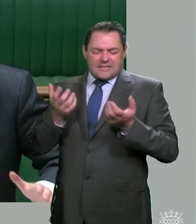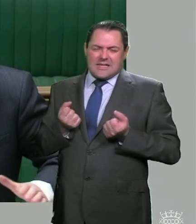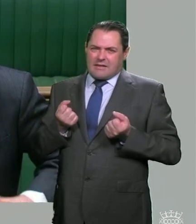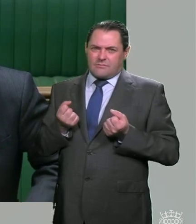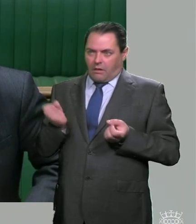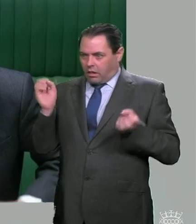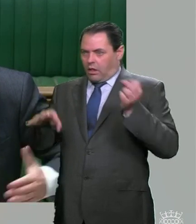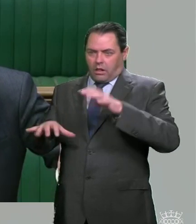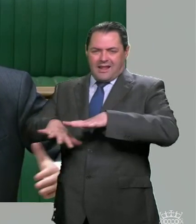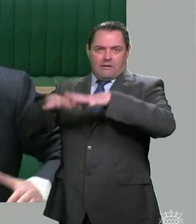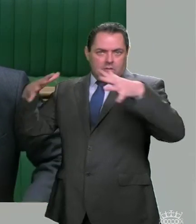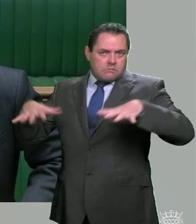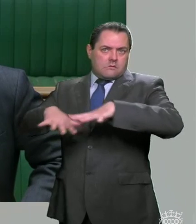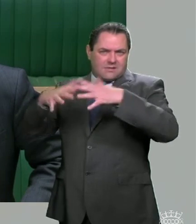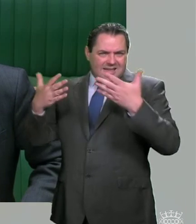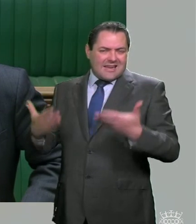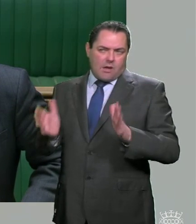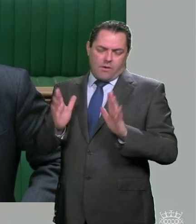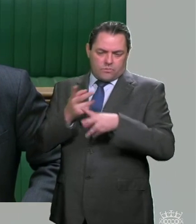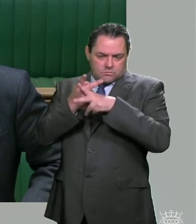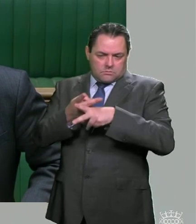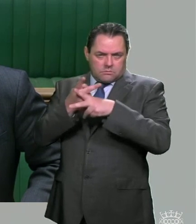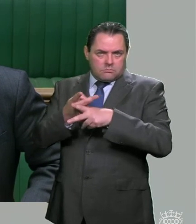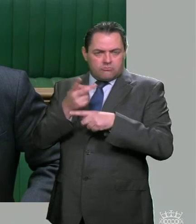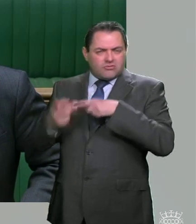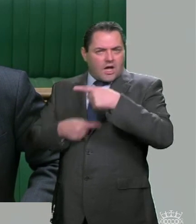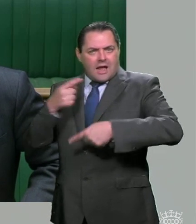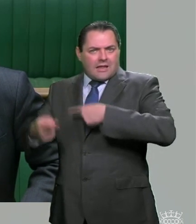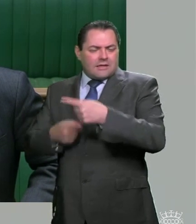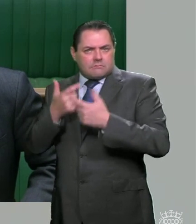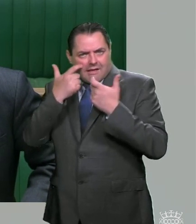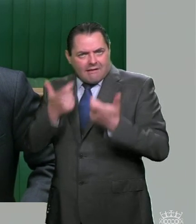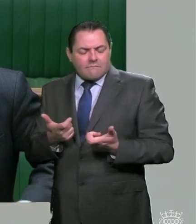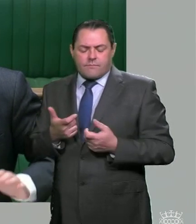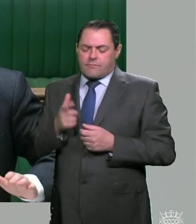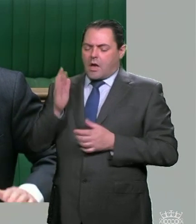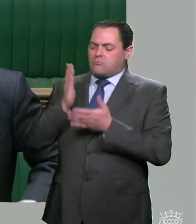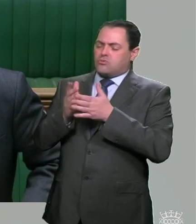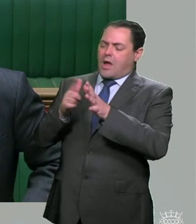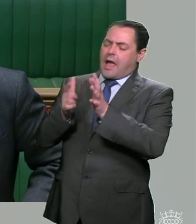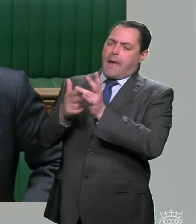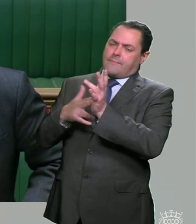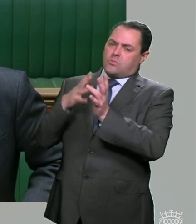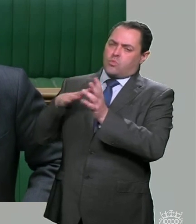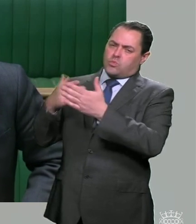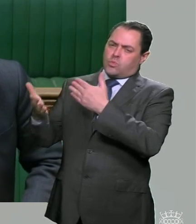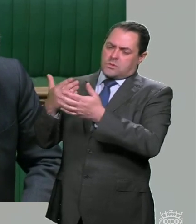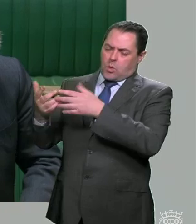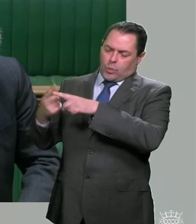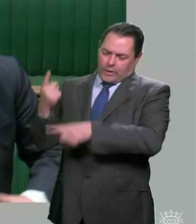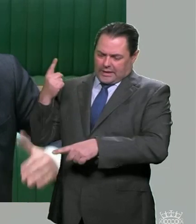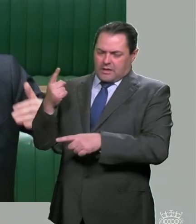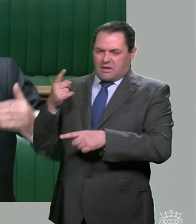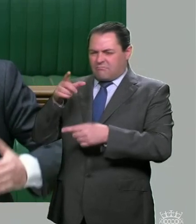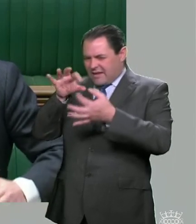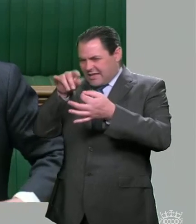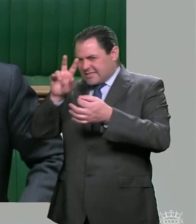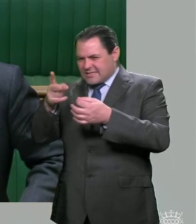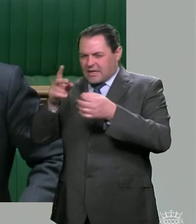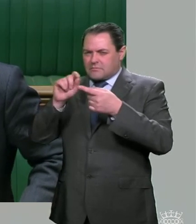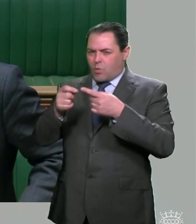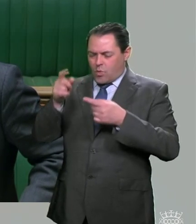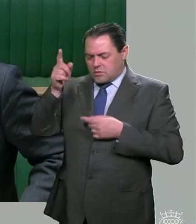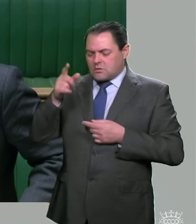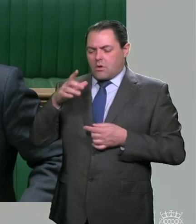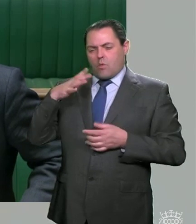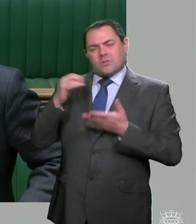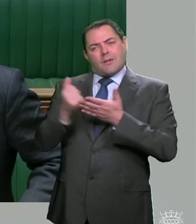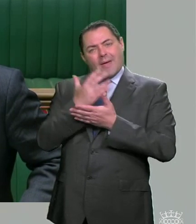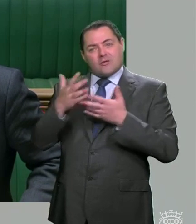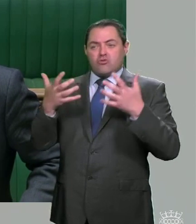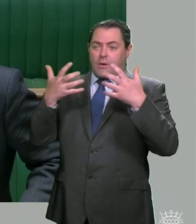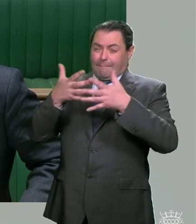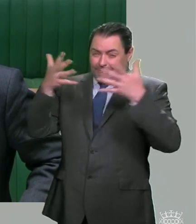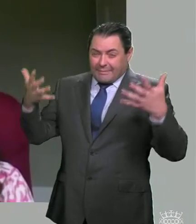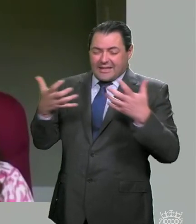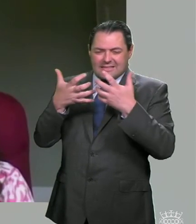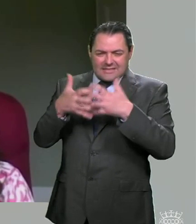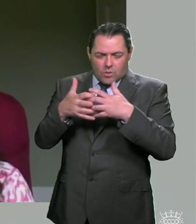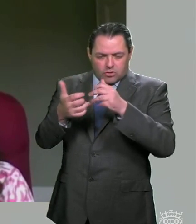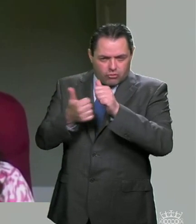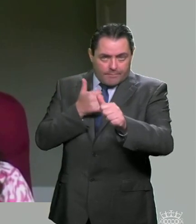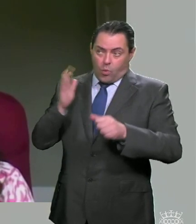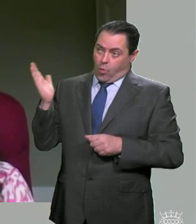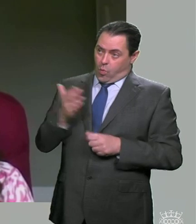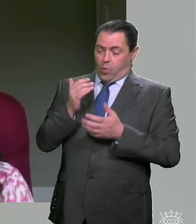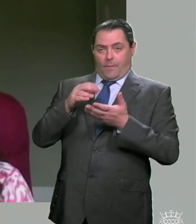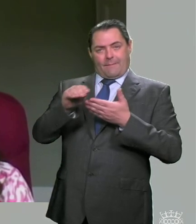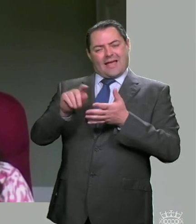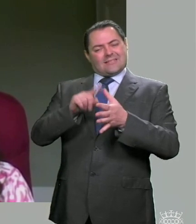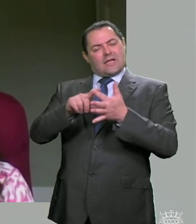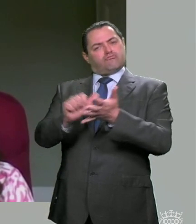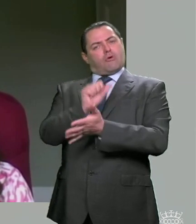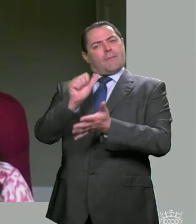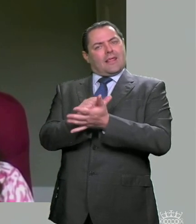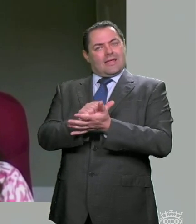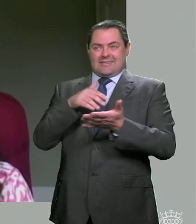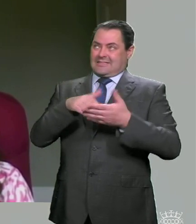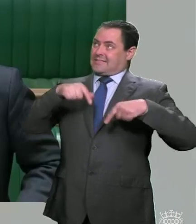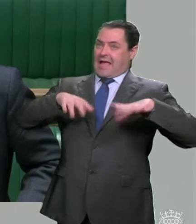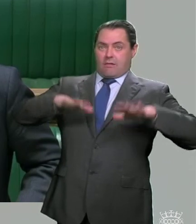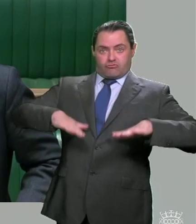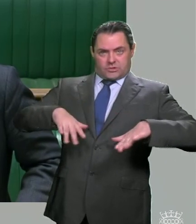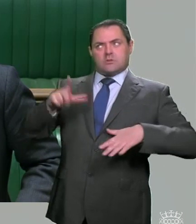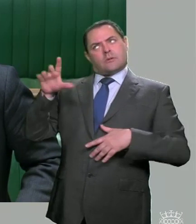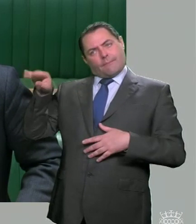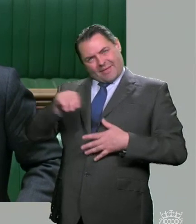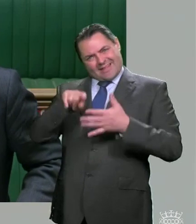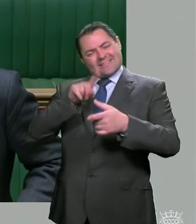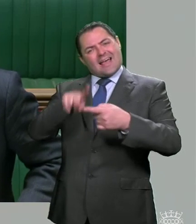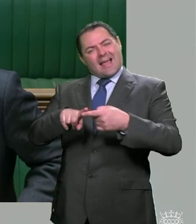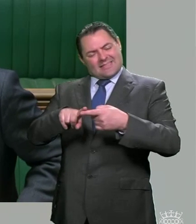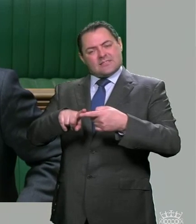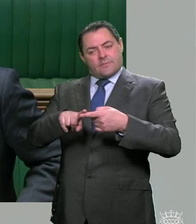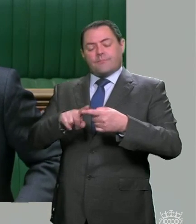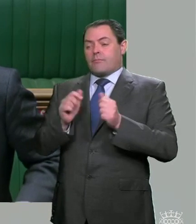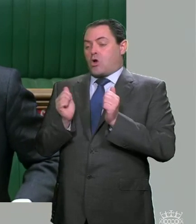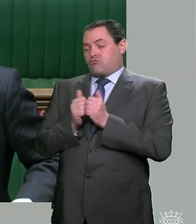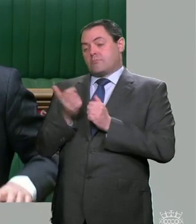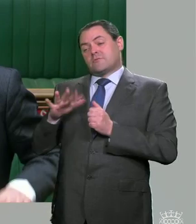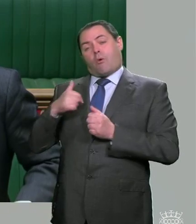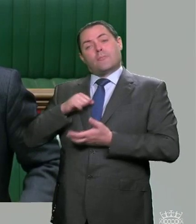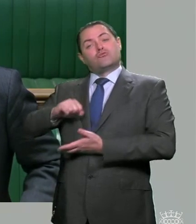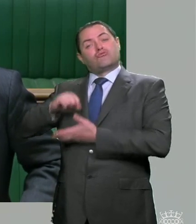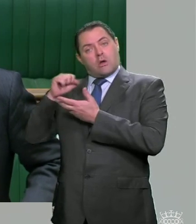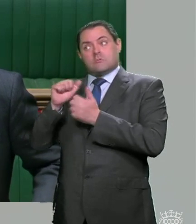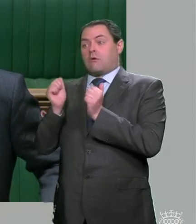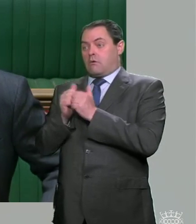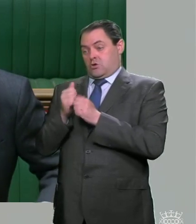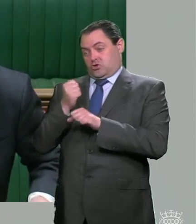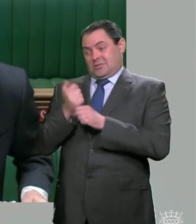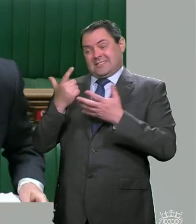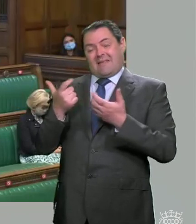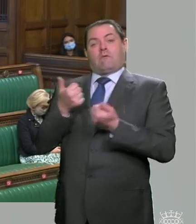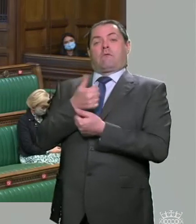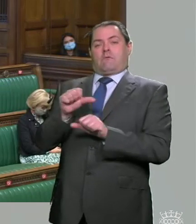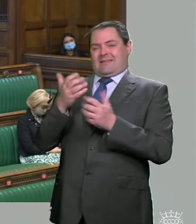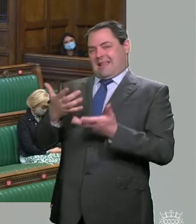I am sure Amazon will wish to rectify it as fast as possible, but one thing that we are doing—to get to her second point—is ensuring that tech giants and other companies pay their fair share of tax on their sales within this country, thanks to the agreement that my right honourable Friend the Chancellor struck at the G7.